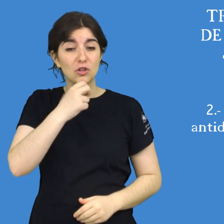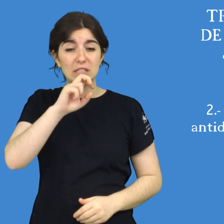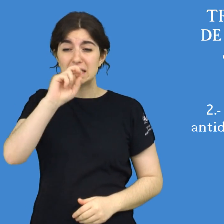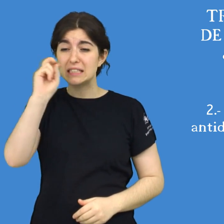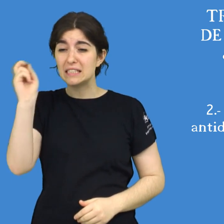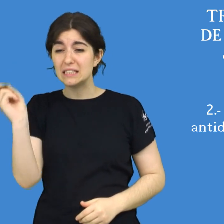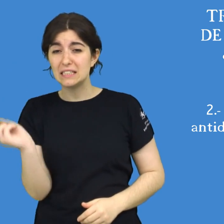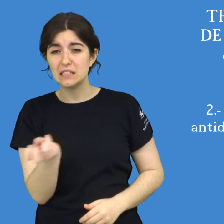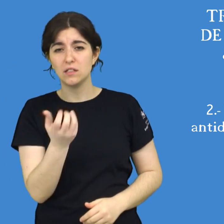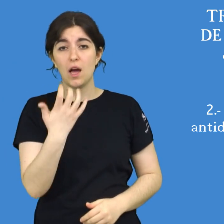etc